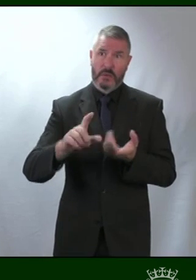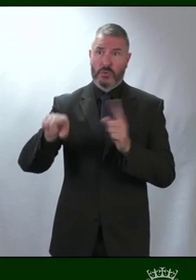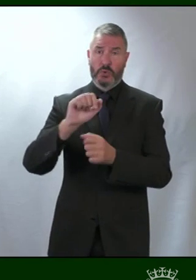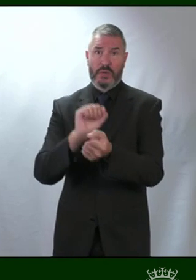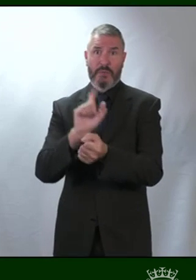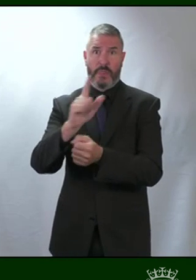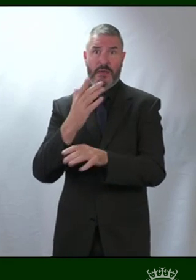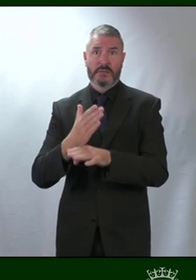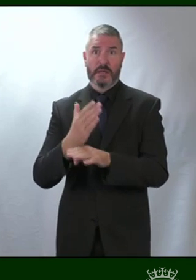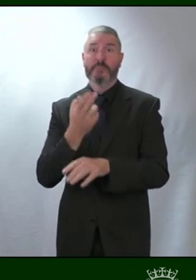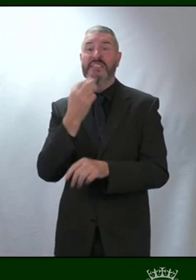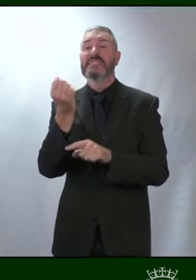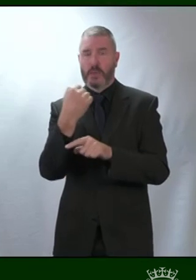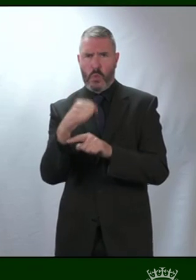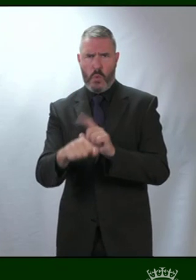I would like a yes or no answer.